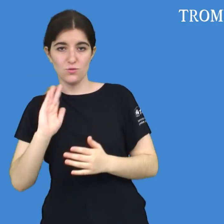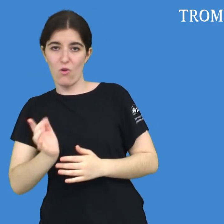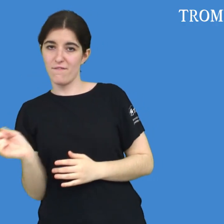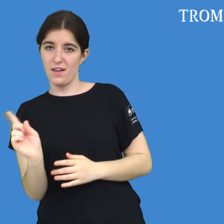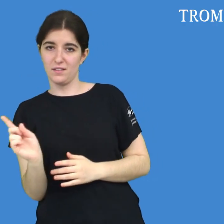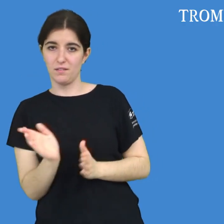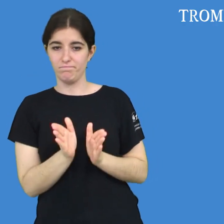no